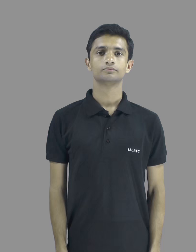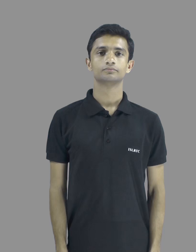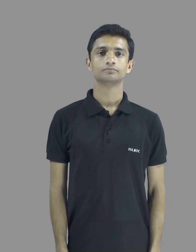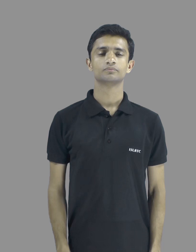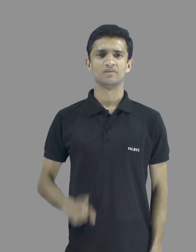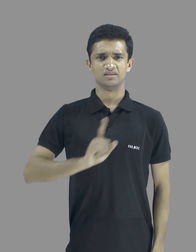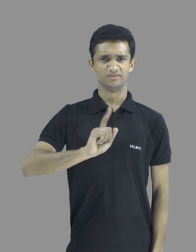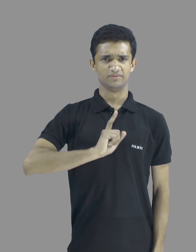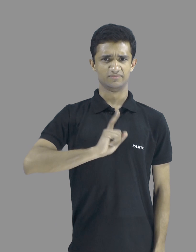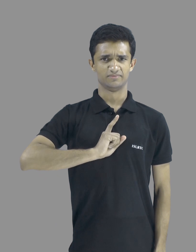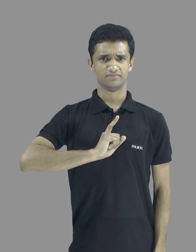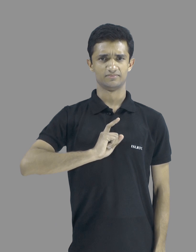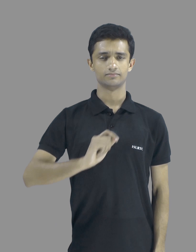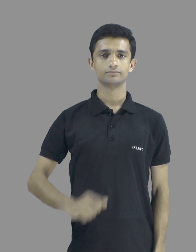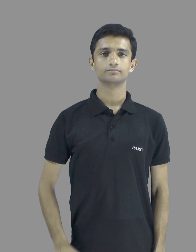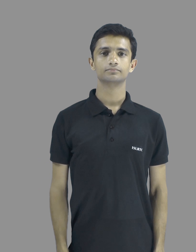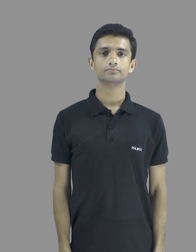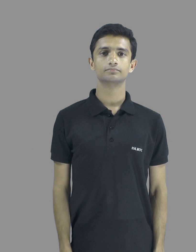Selfish